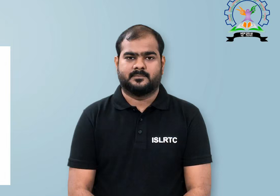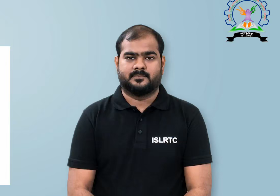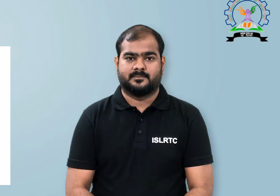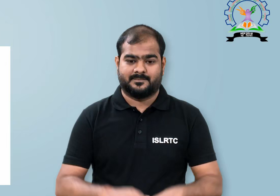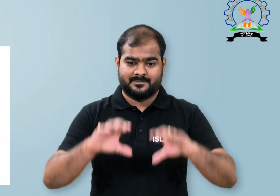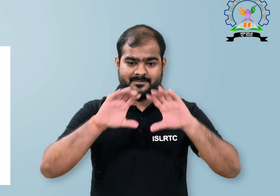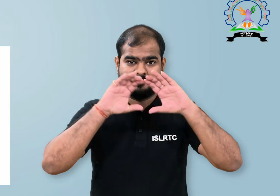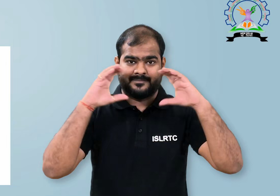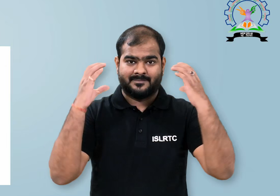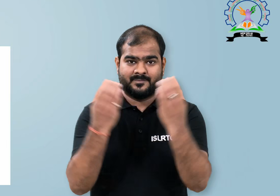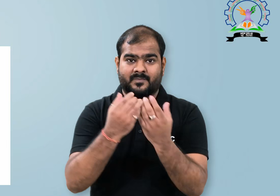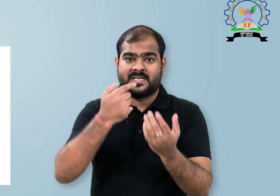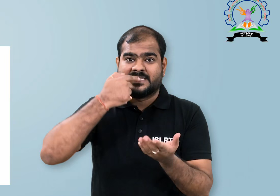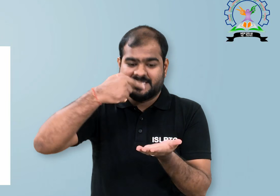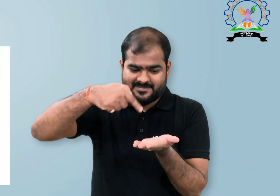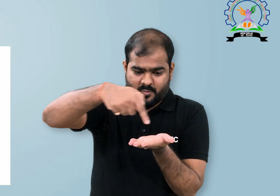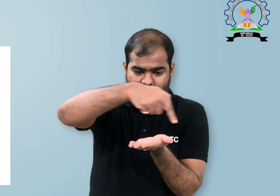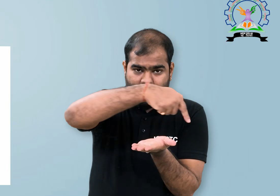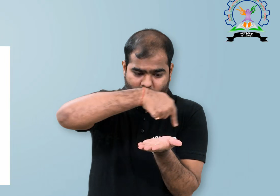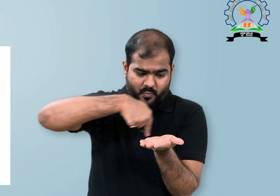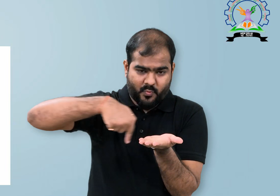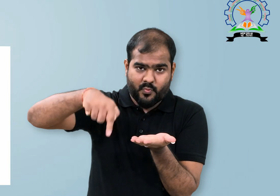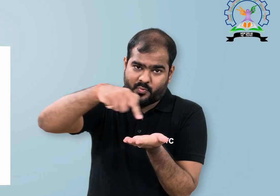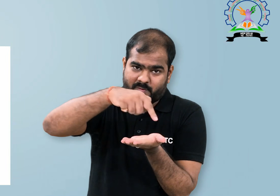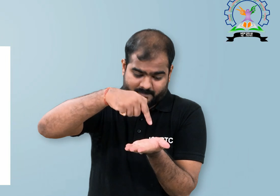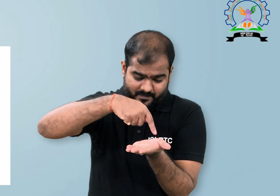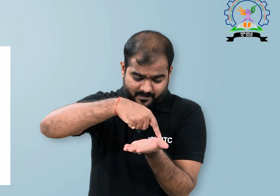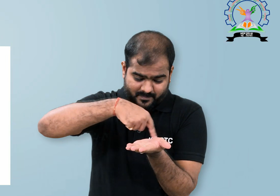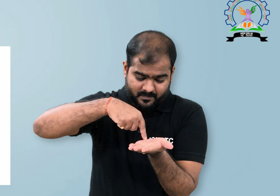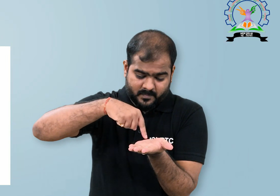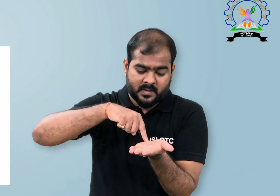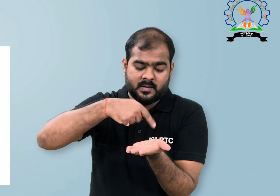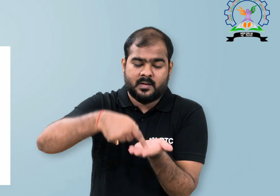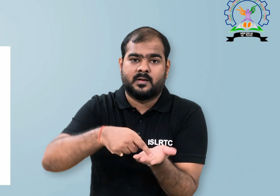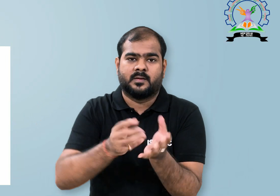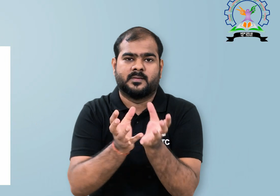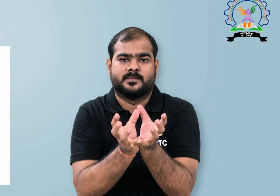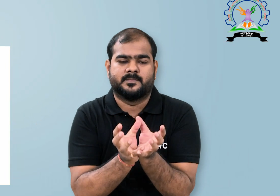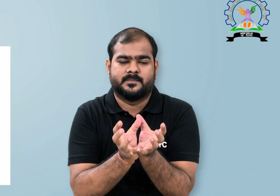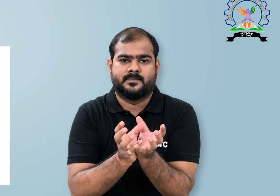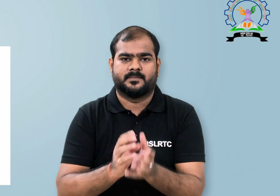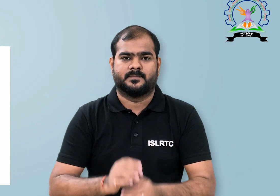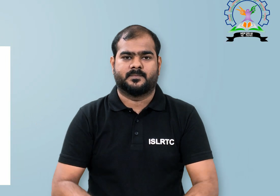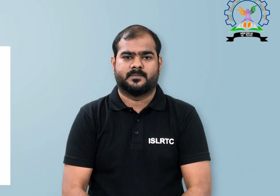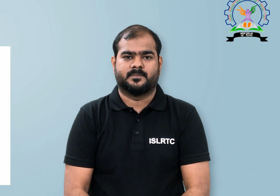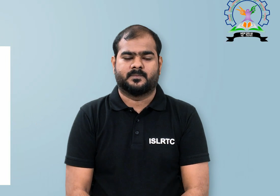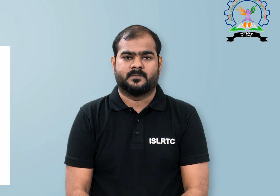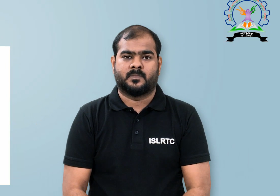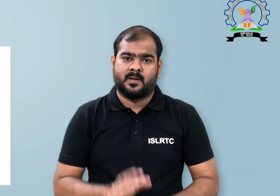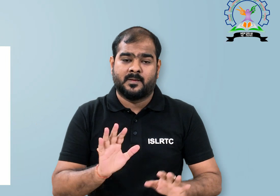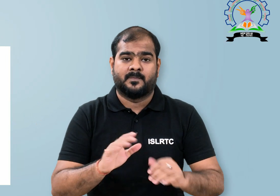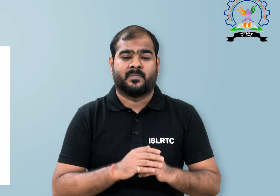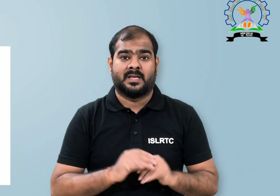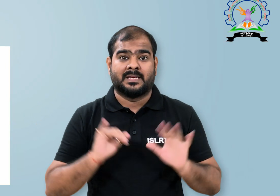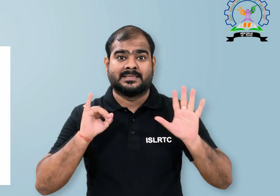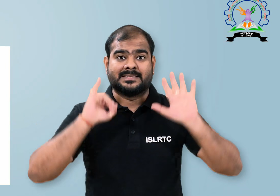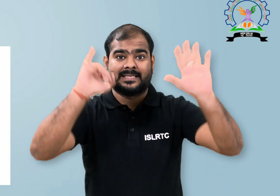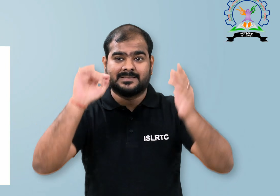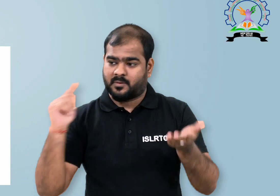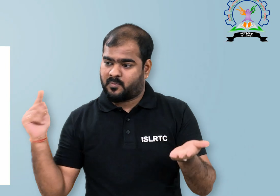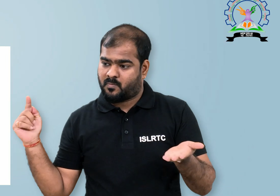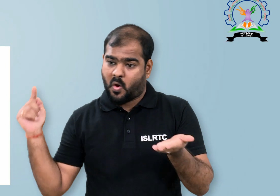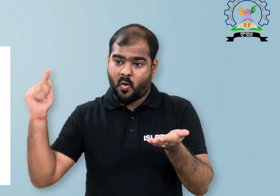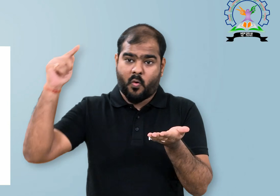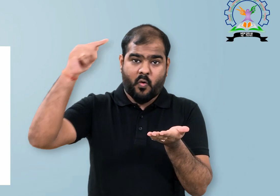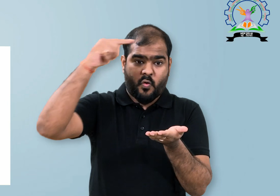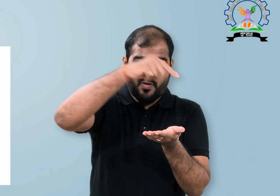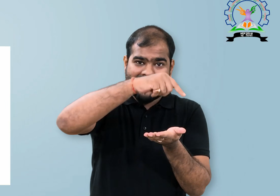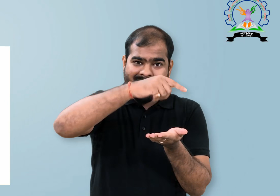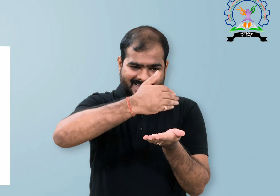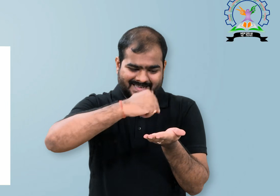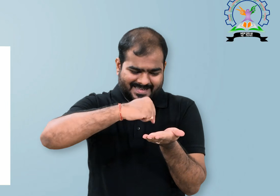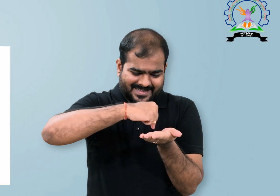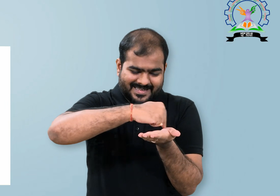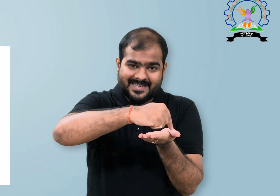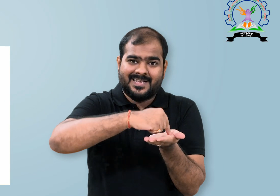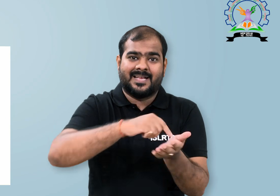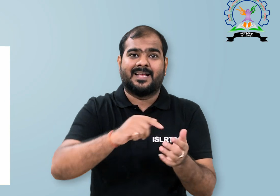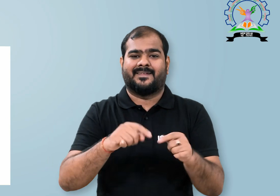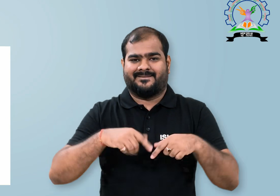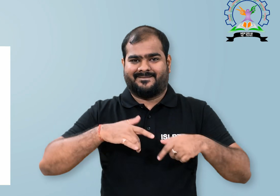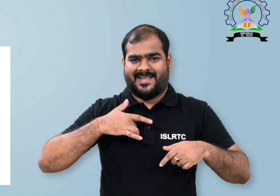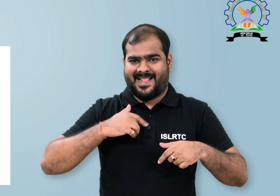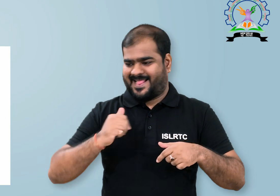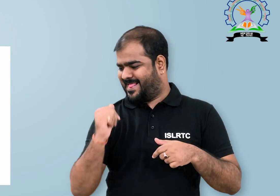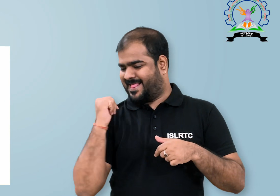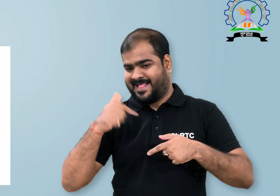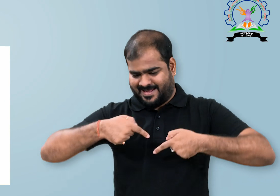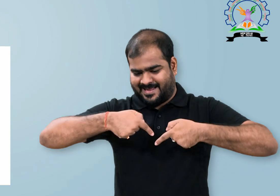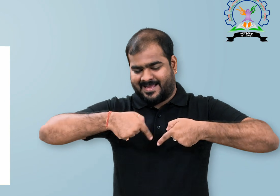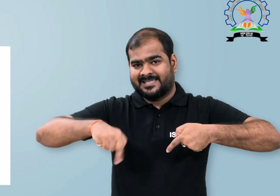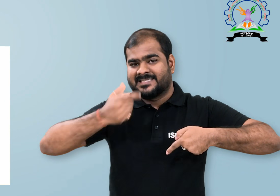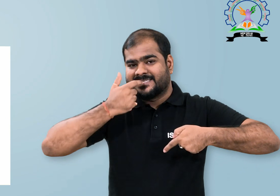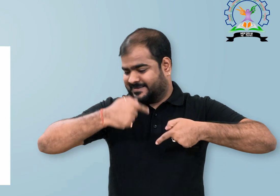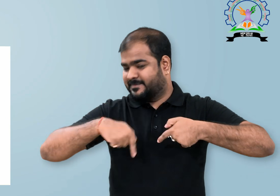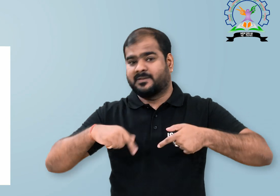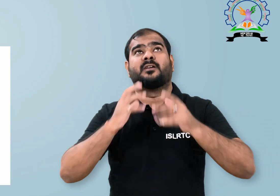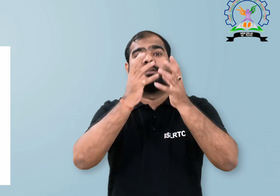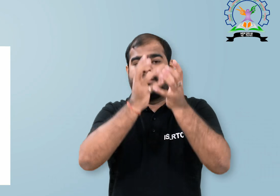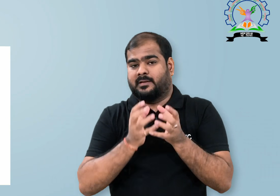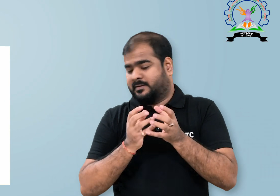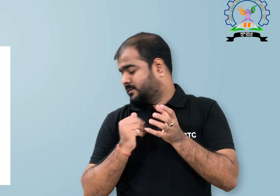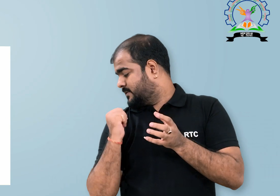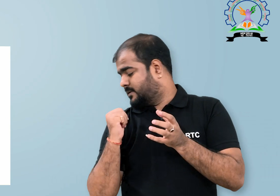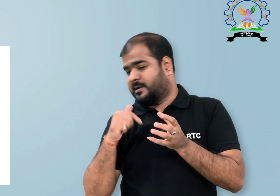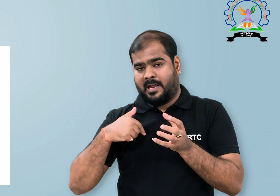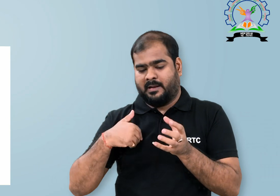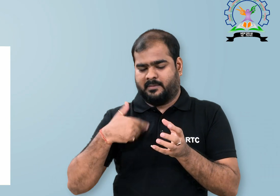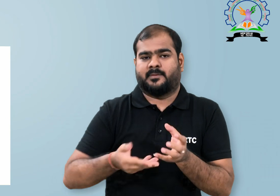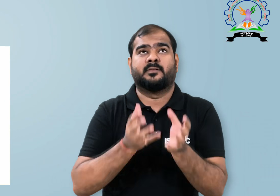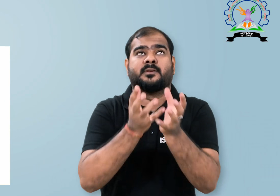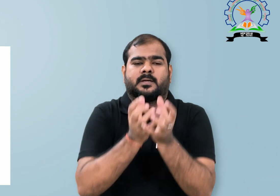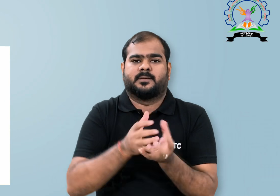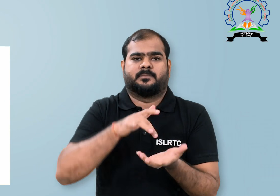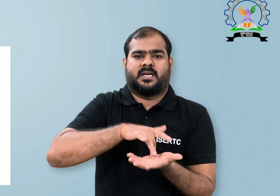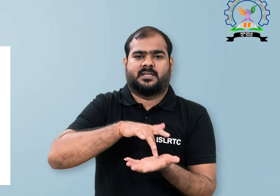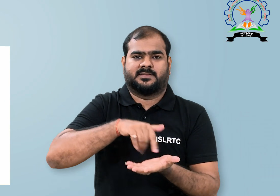Long on A deep fielding position straight on the leg side.